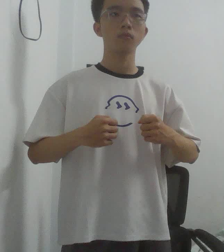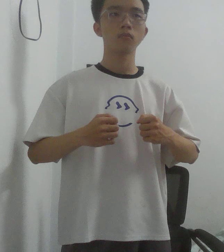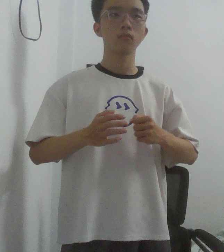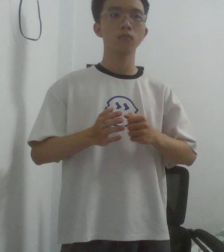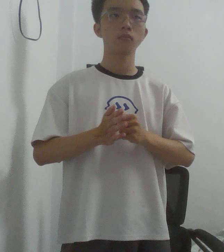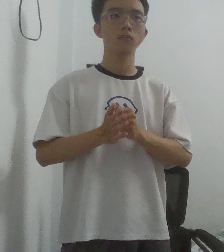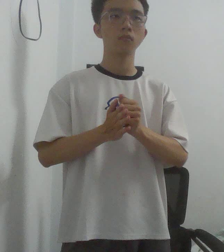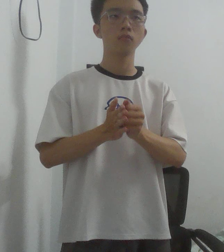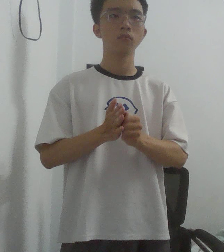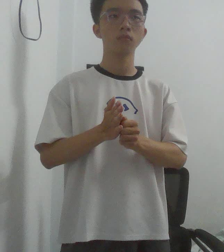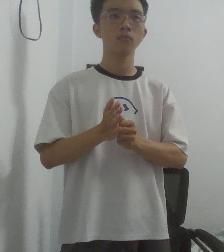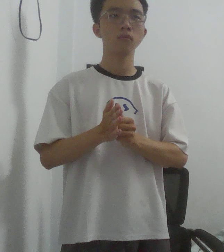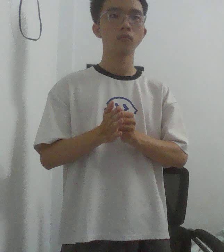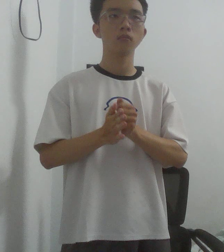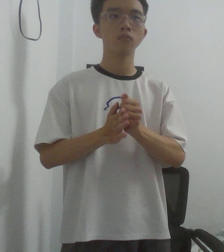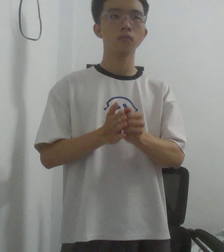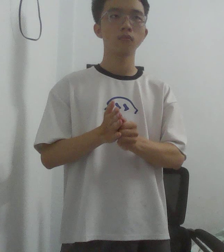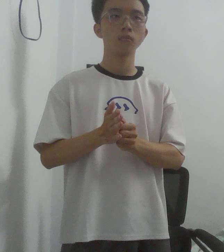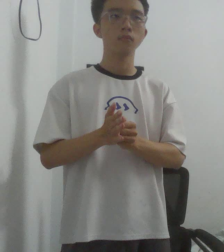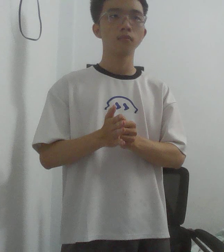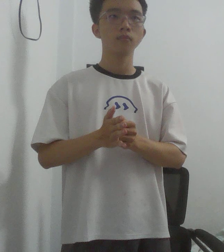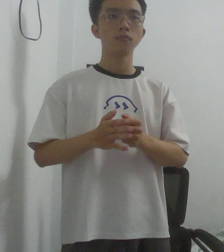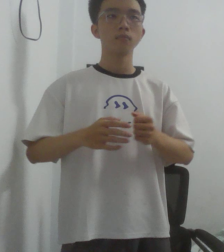thang